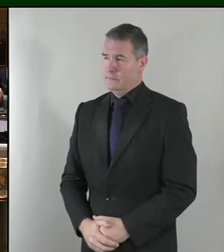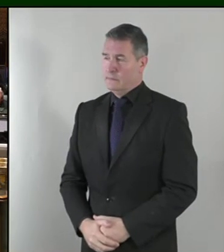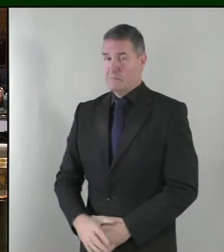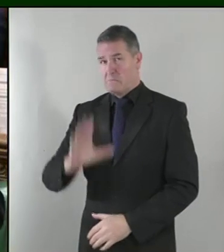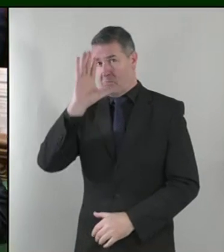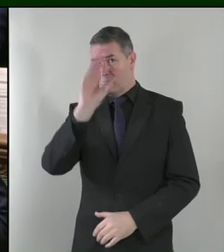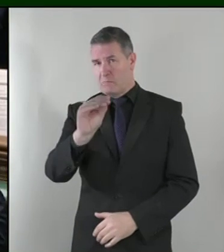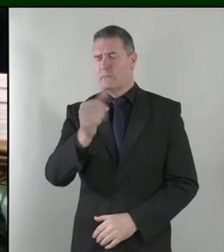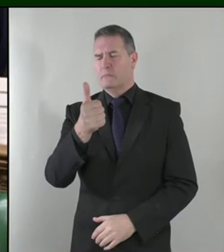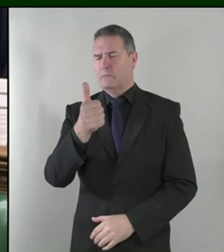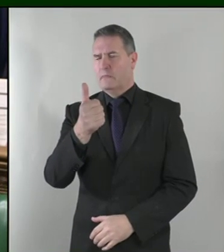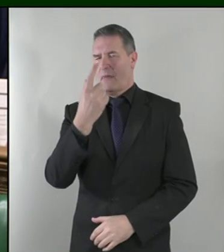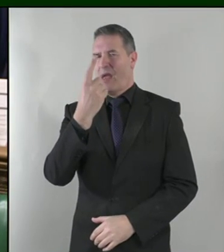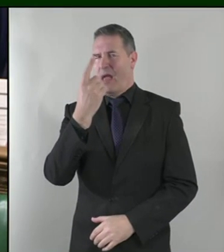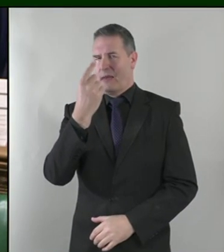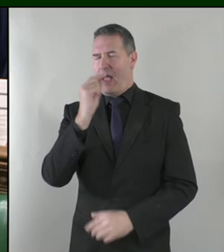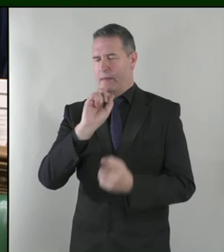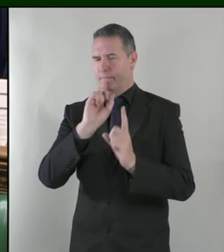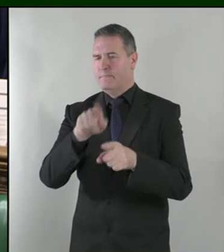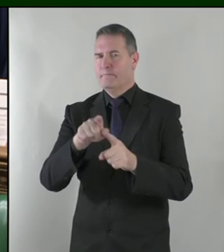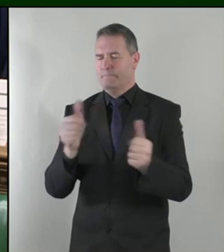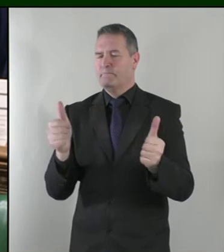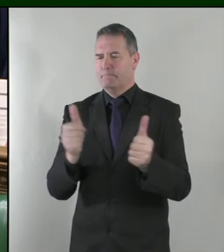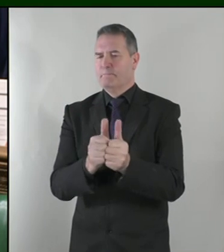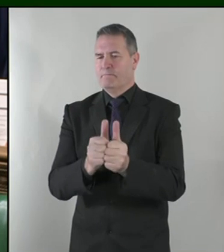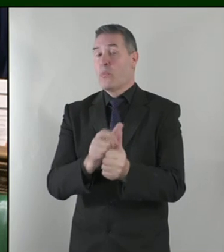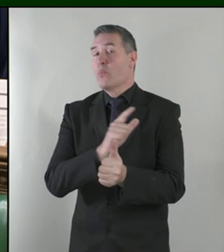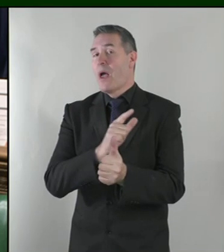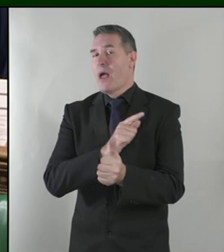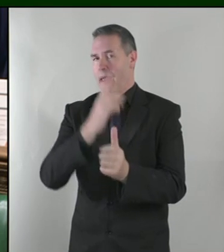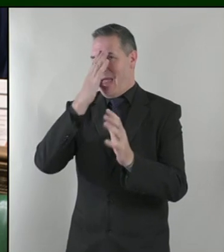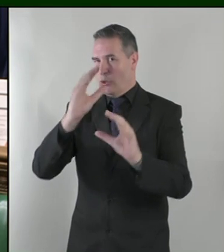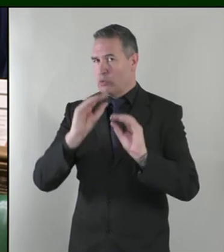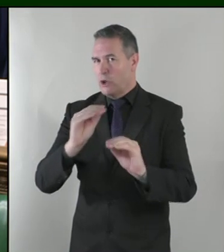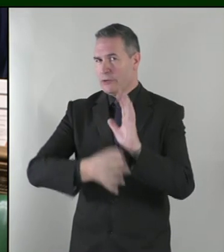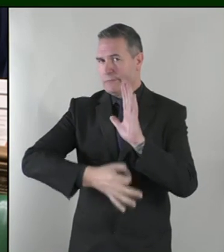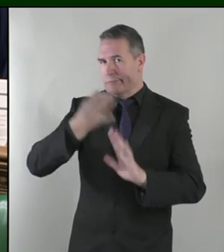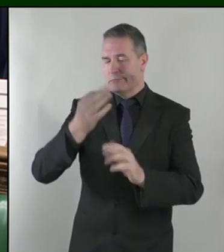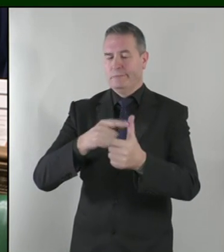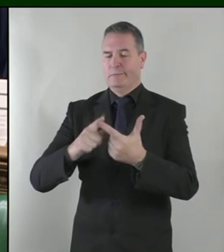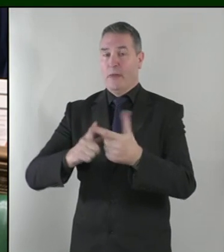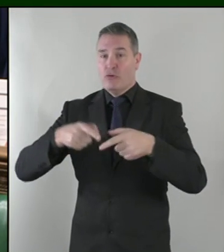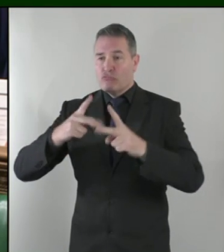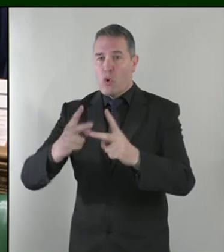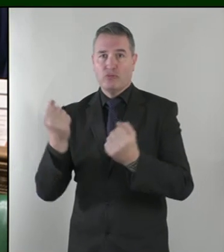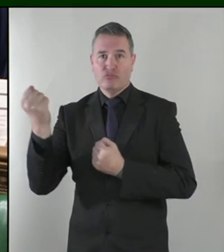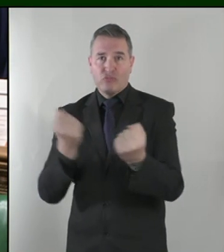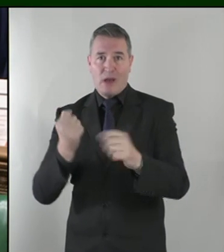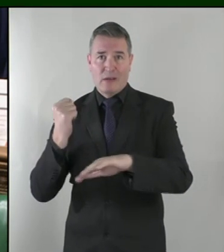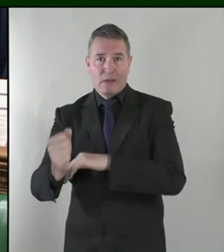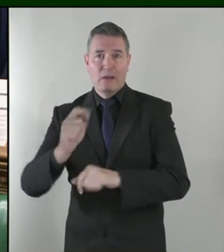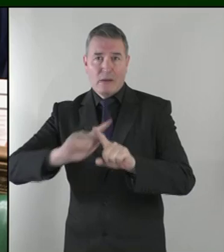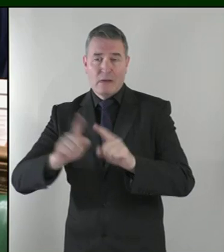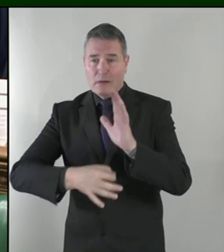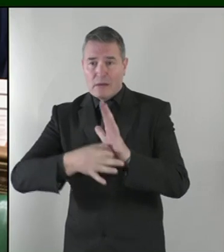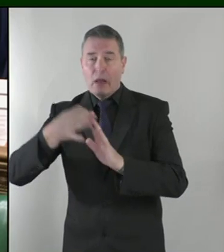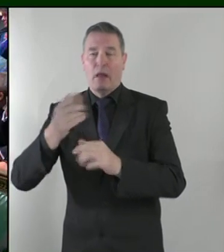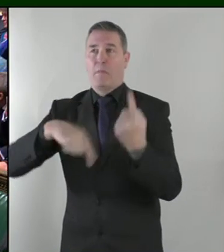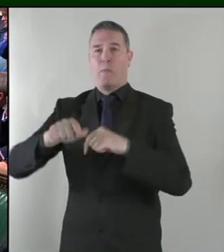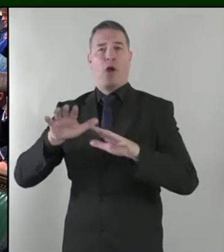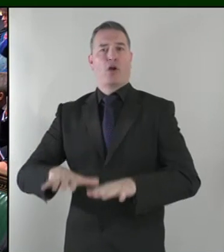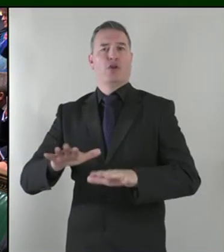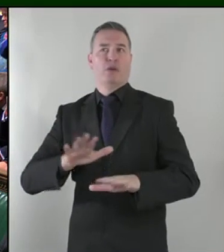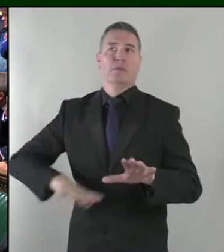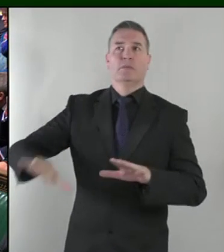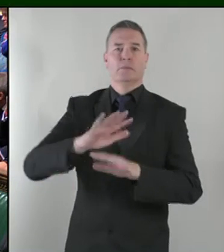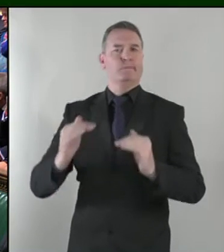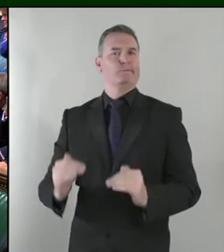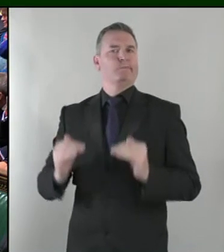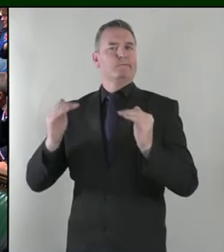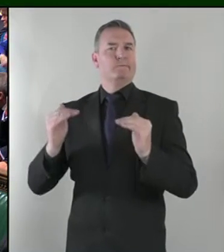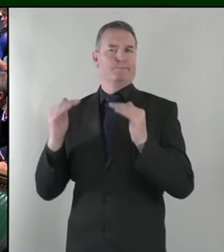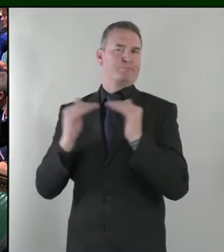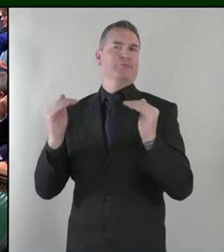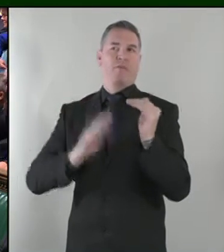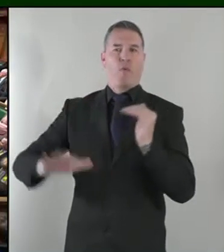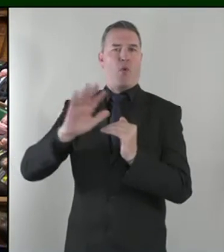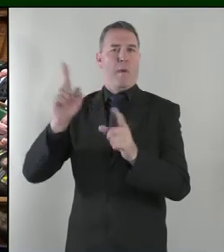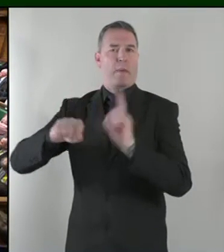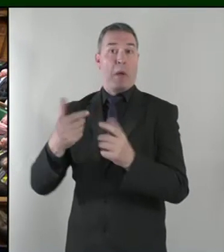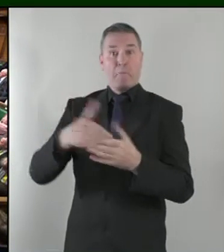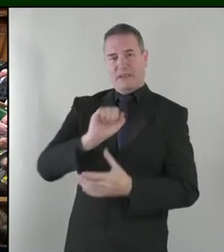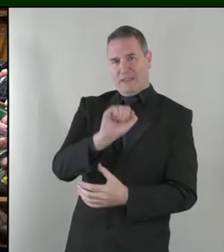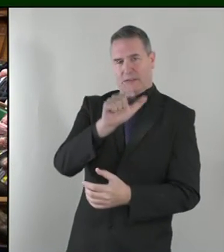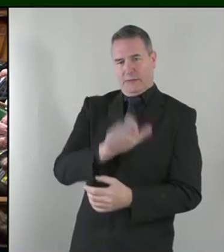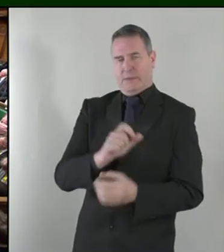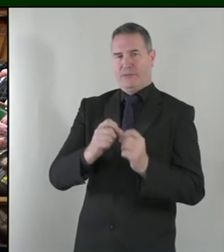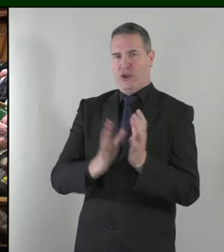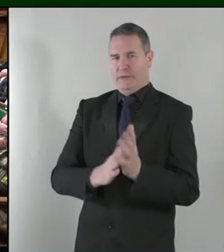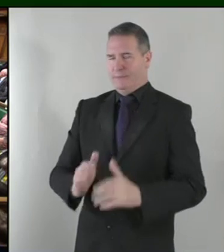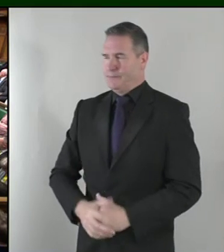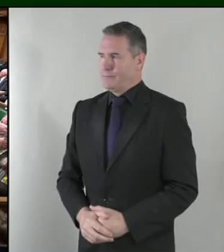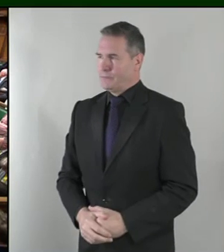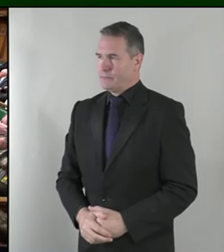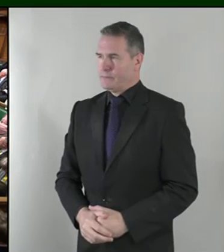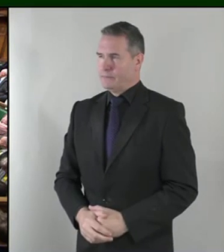I can give my honourable Friend that assurance. With better education, better infrastructure and high technology, we will unite and level up this country and deliver, as he is doing for the people of Bridgend.